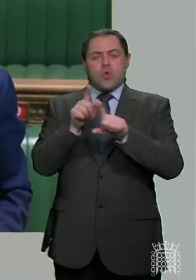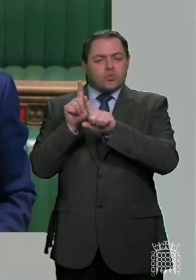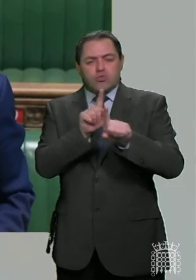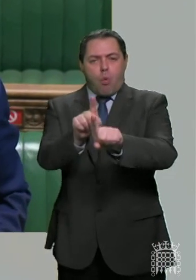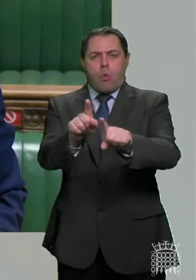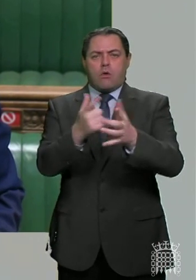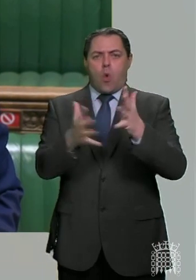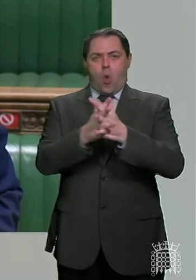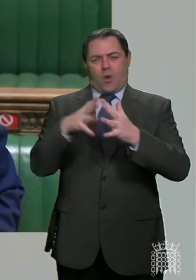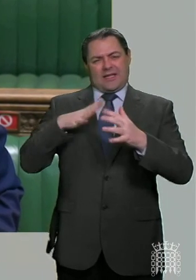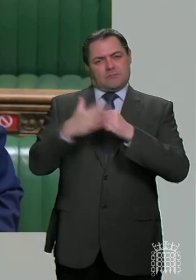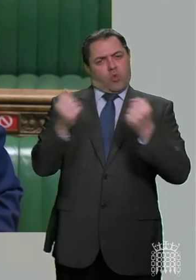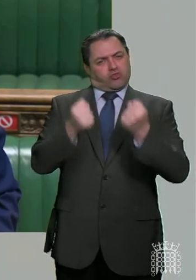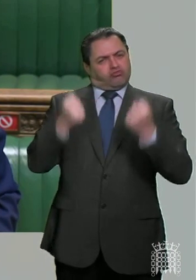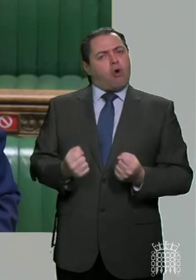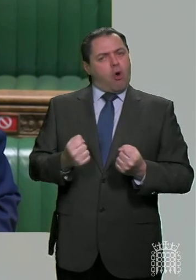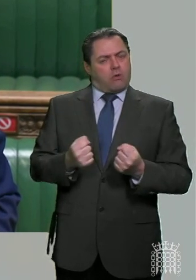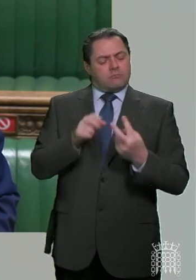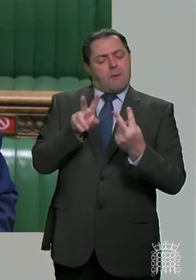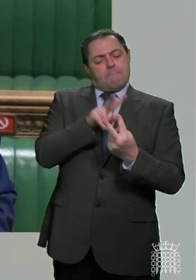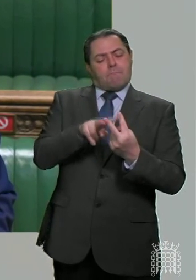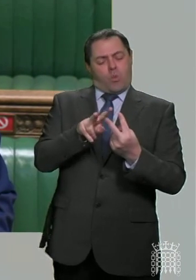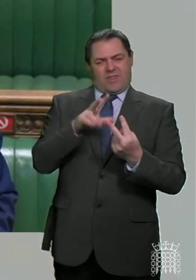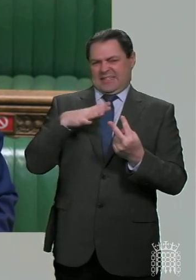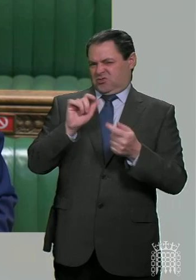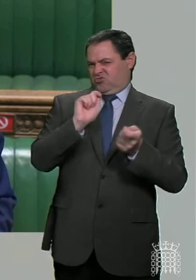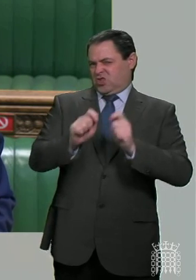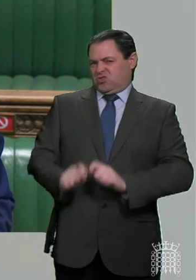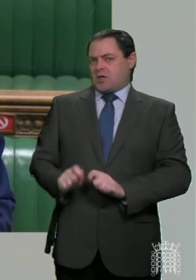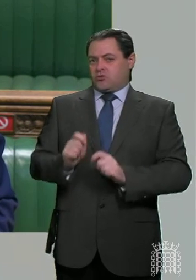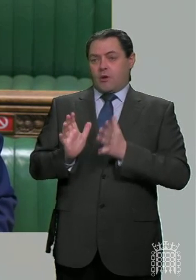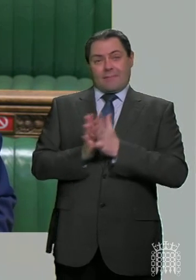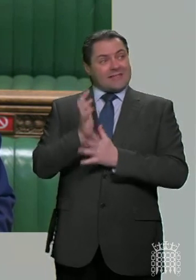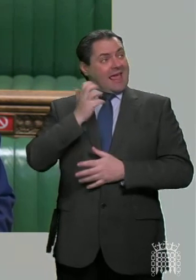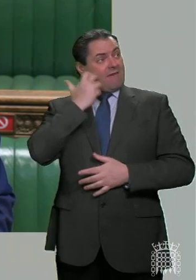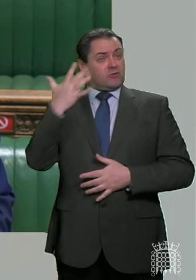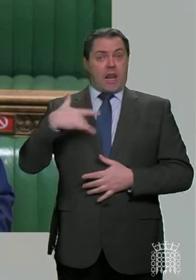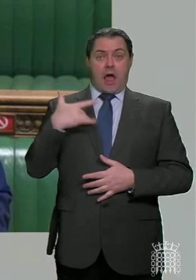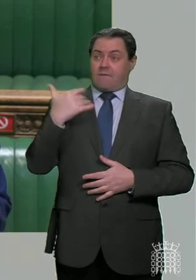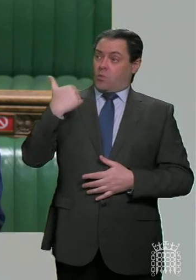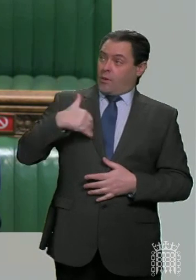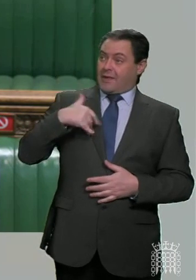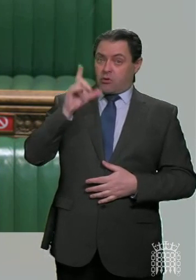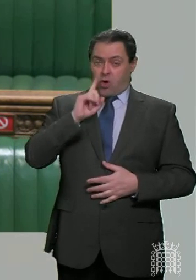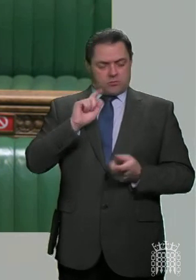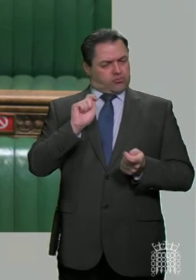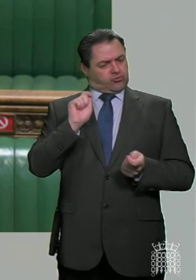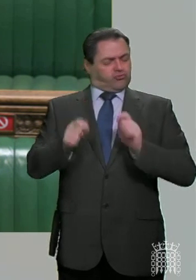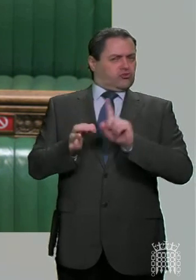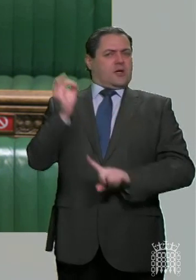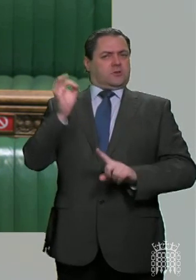Both, I think, are absolutely vital if we are going to make meaningful change in the everyday experiences of women and girls.